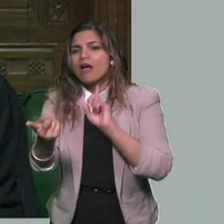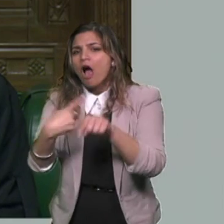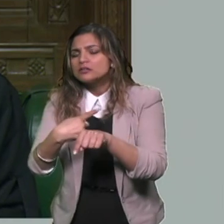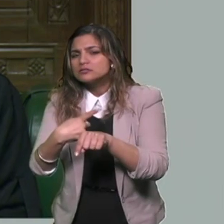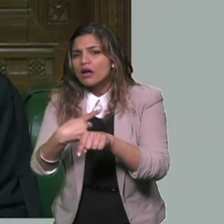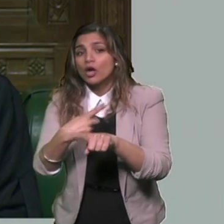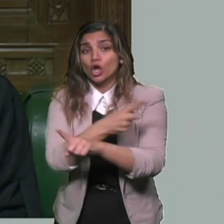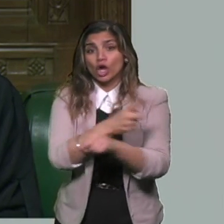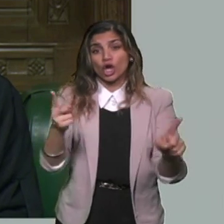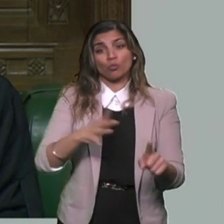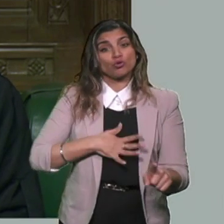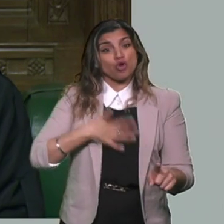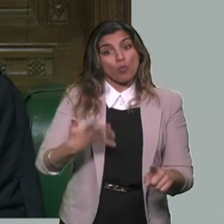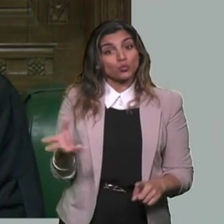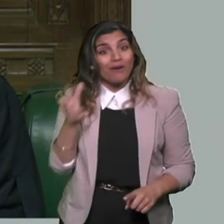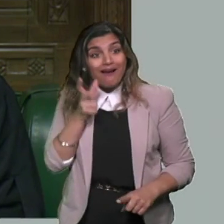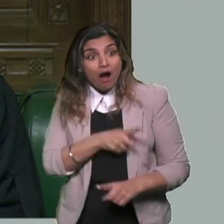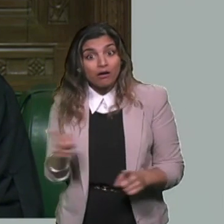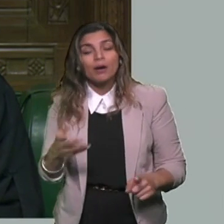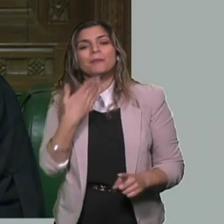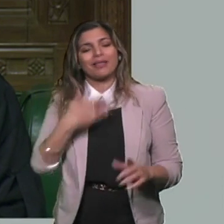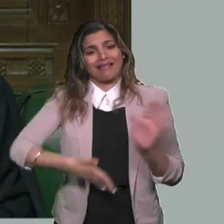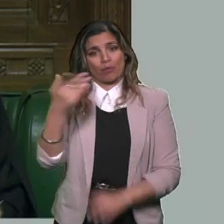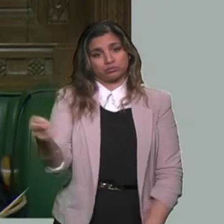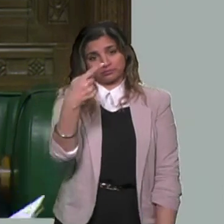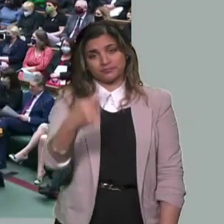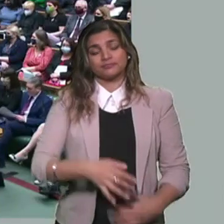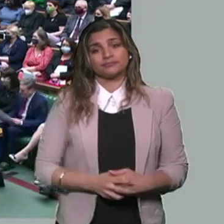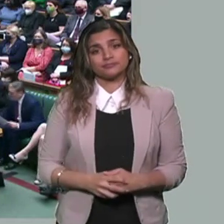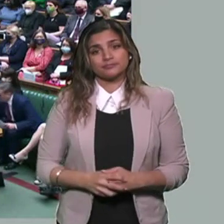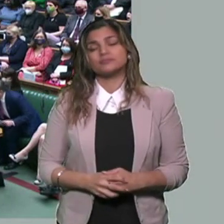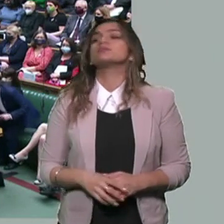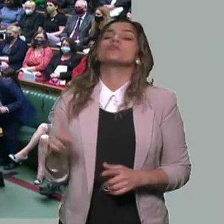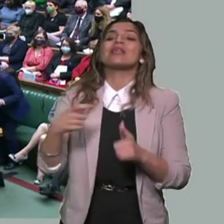If some Members do not wish to hear it, please leave quietly.